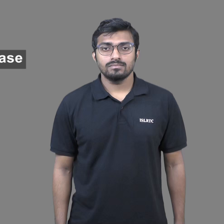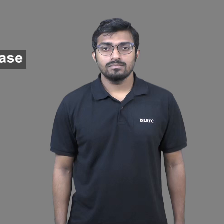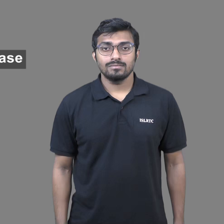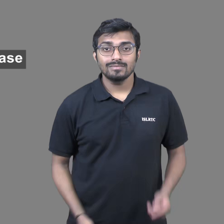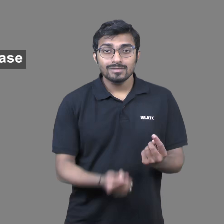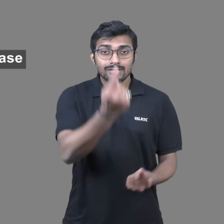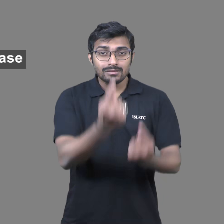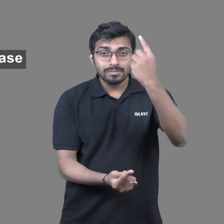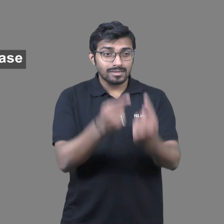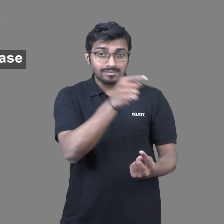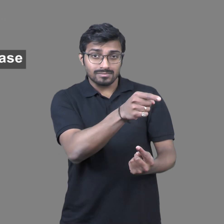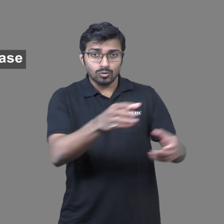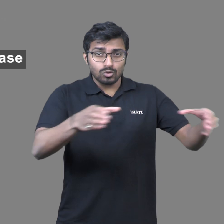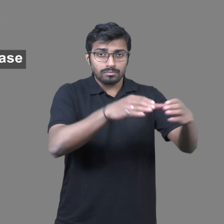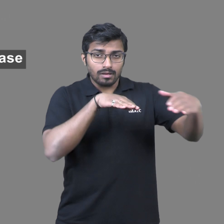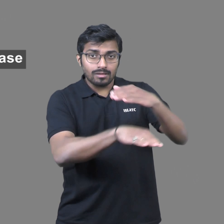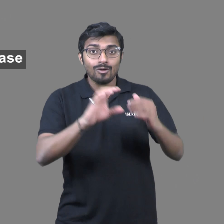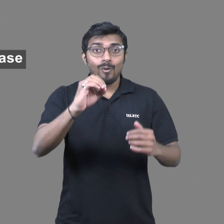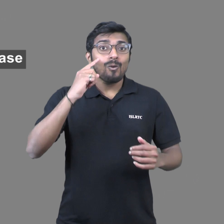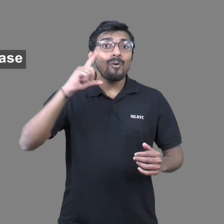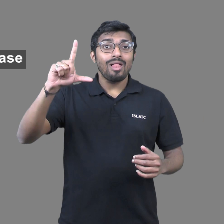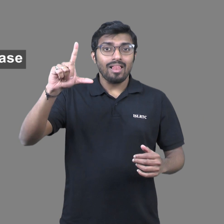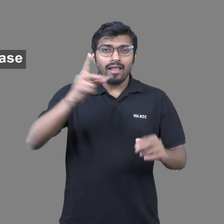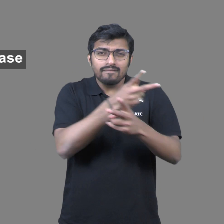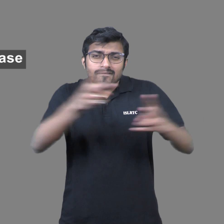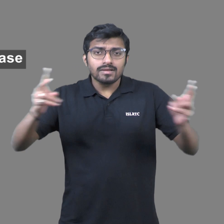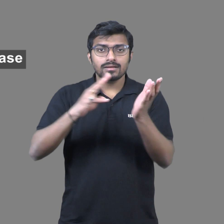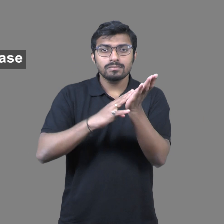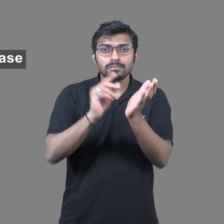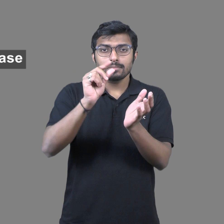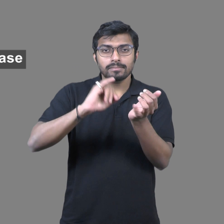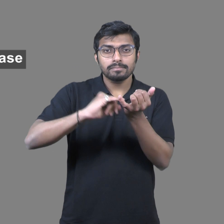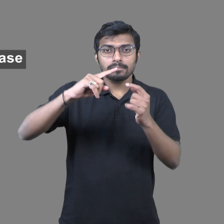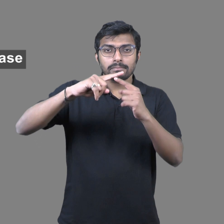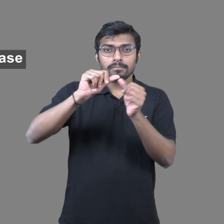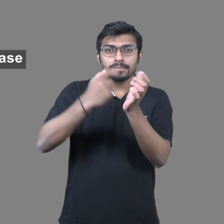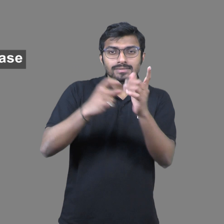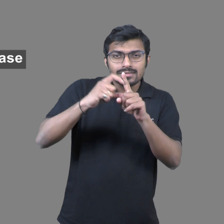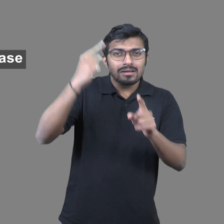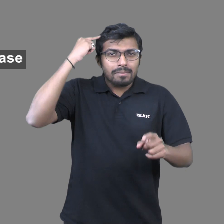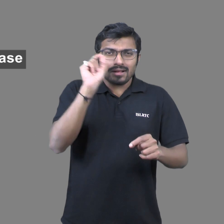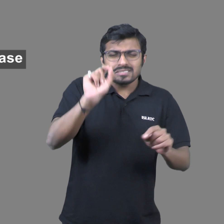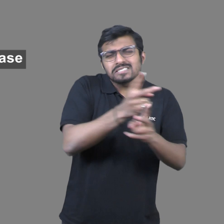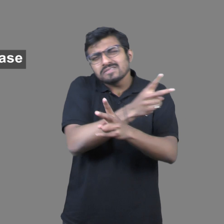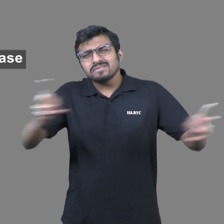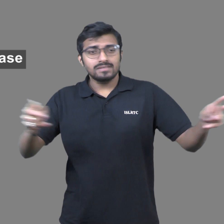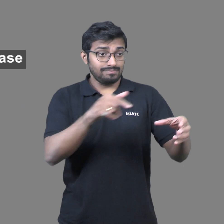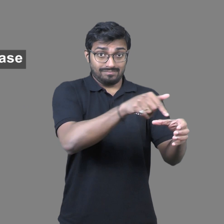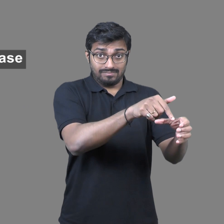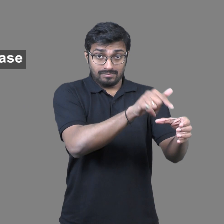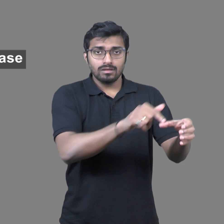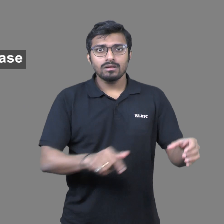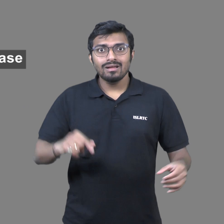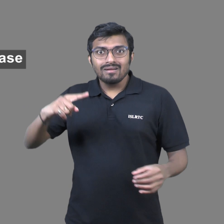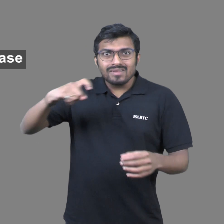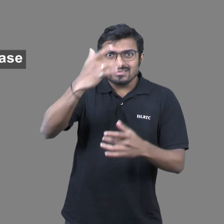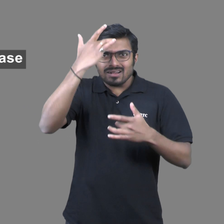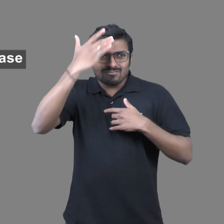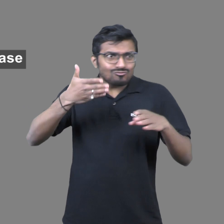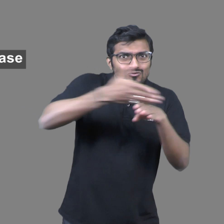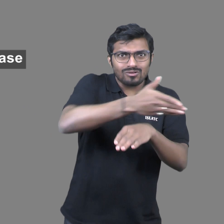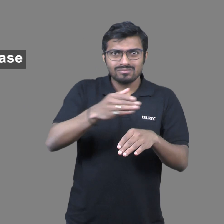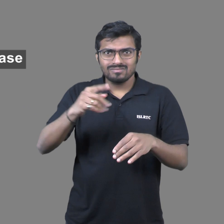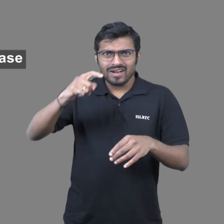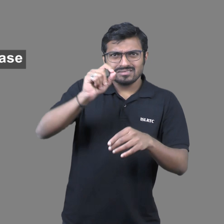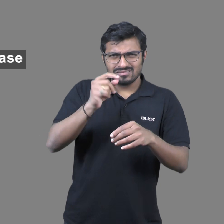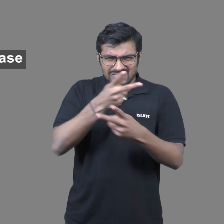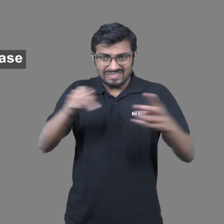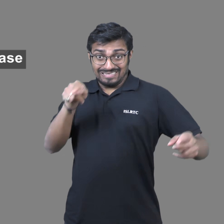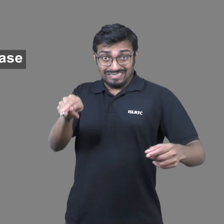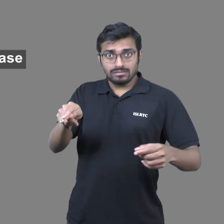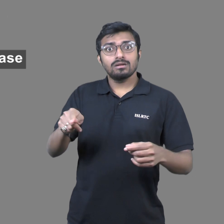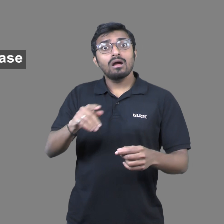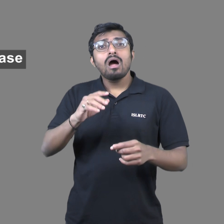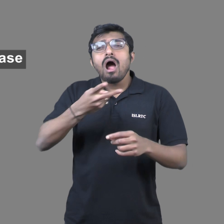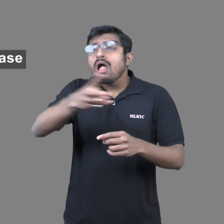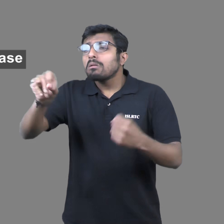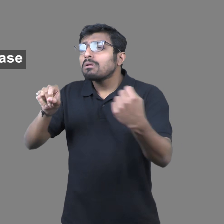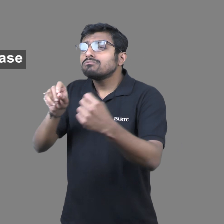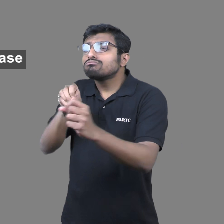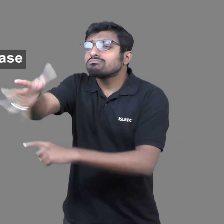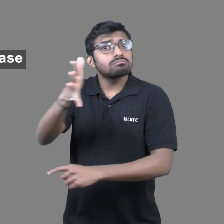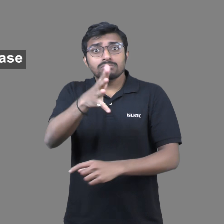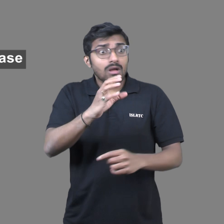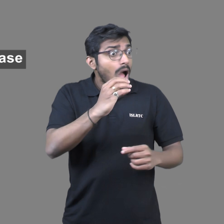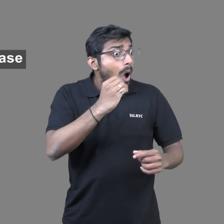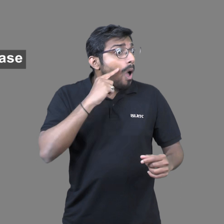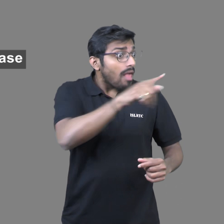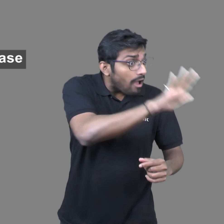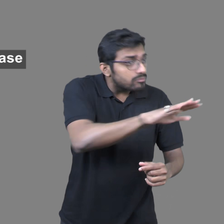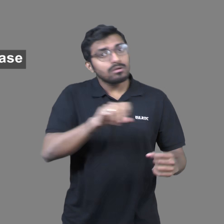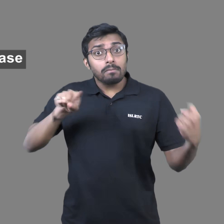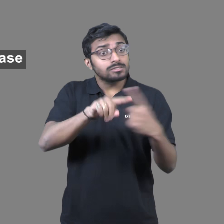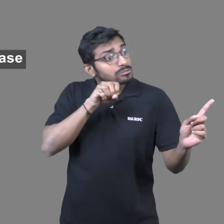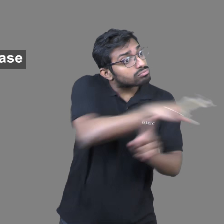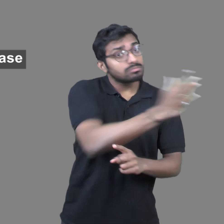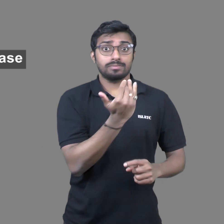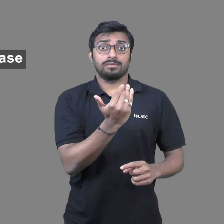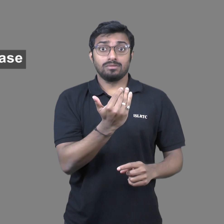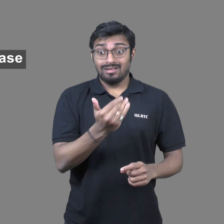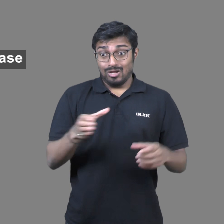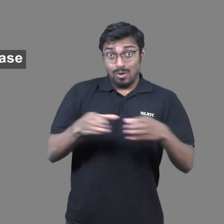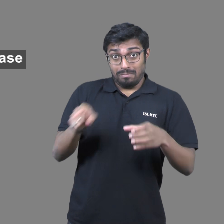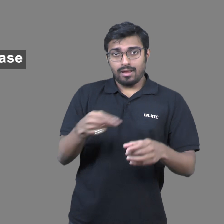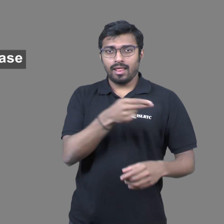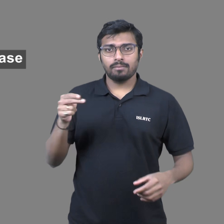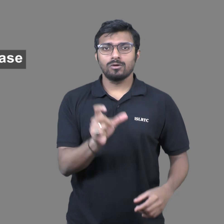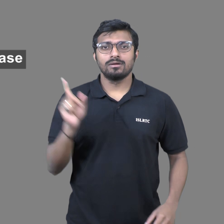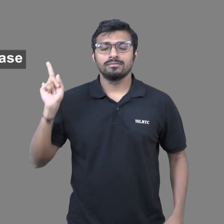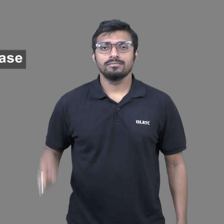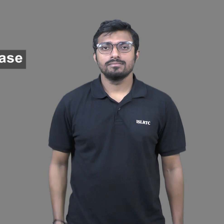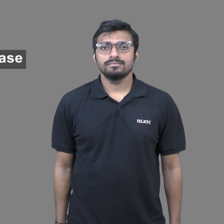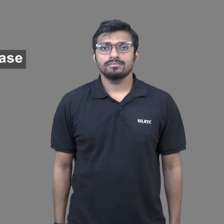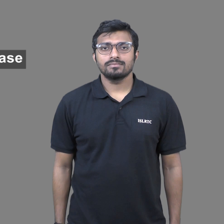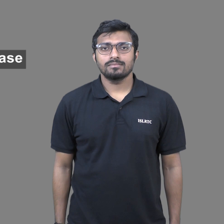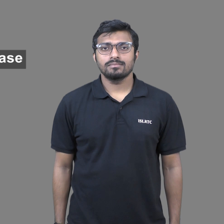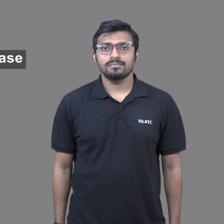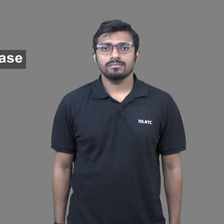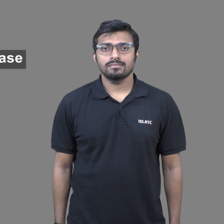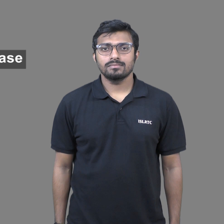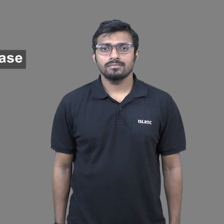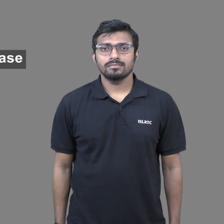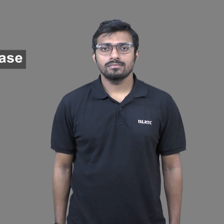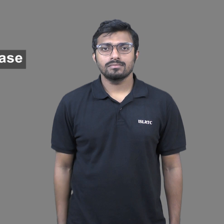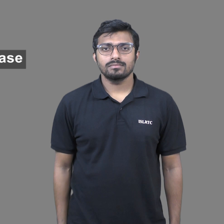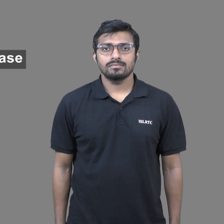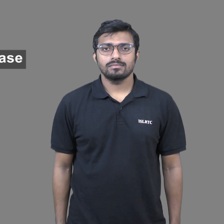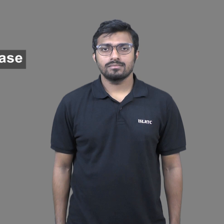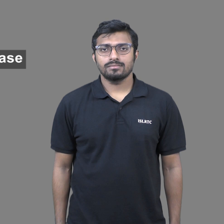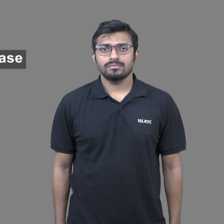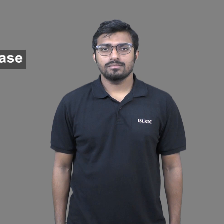Oil Seed Crop Disease